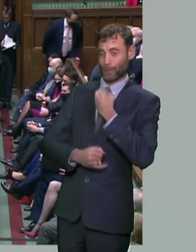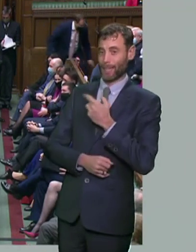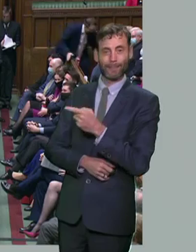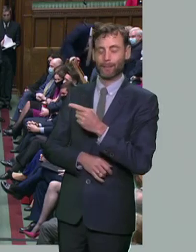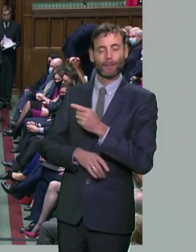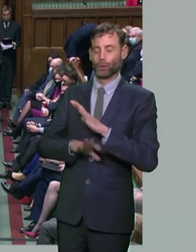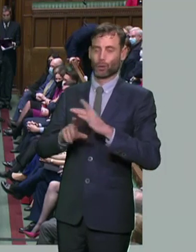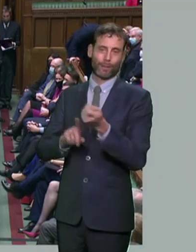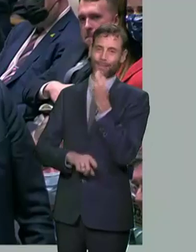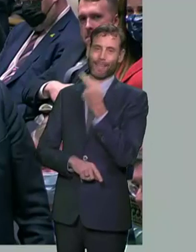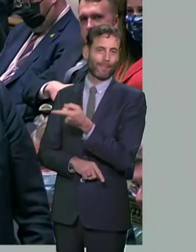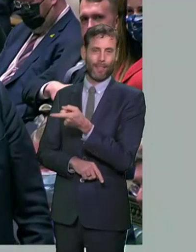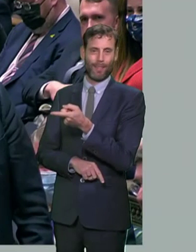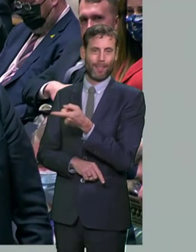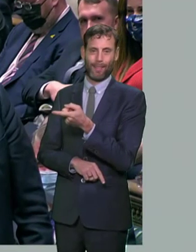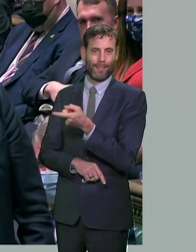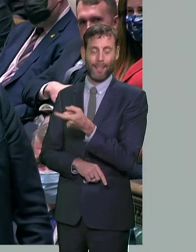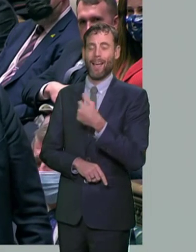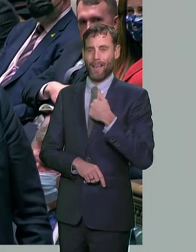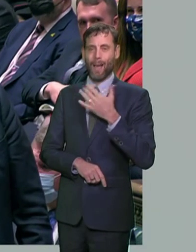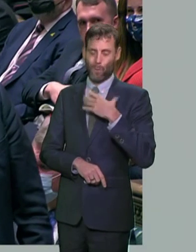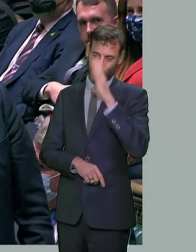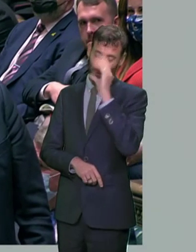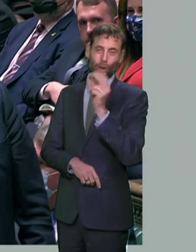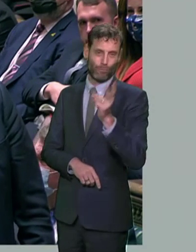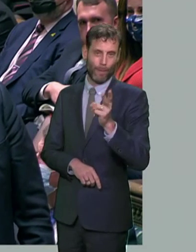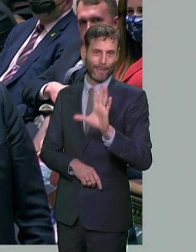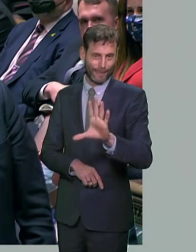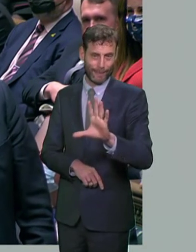I just want to repeat the crucial point: we are delivering for the working people of this country.